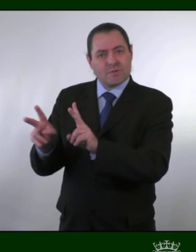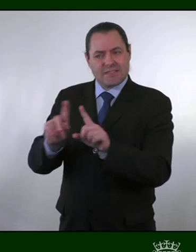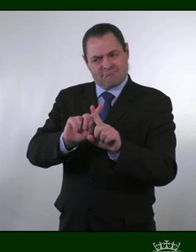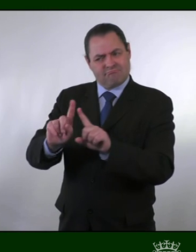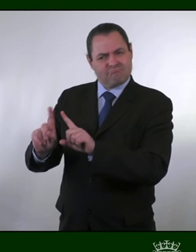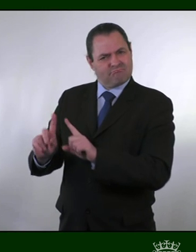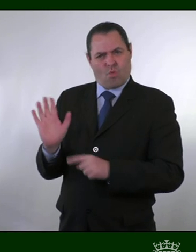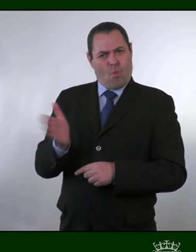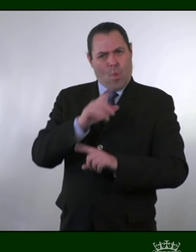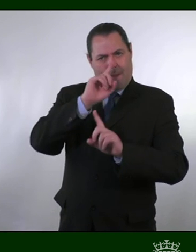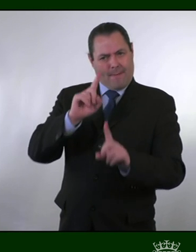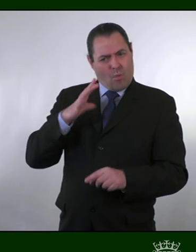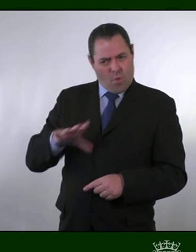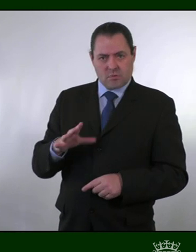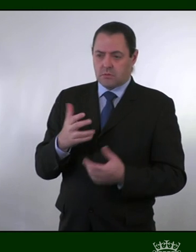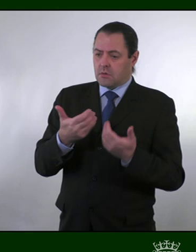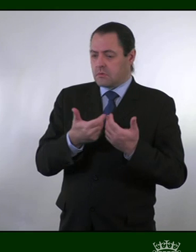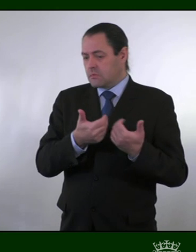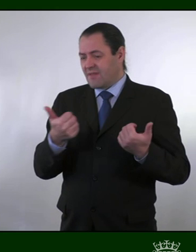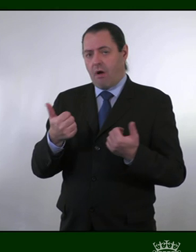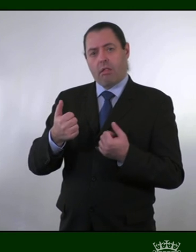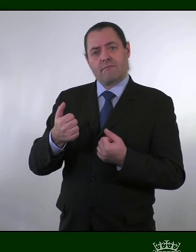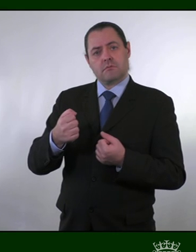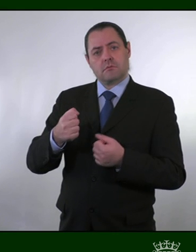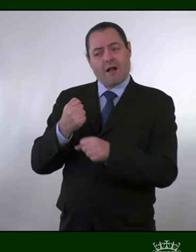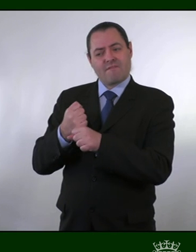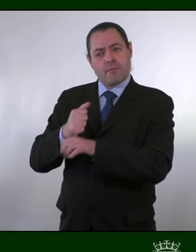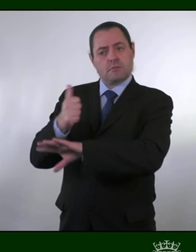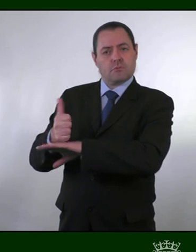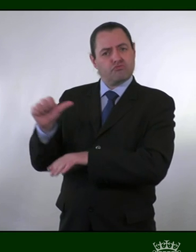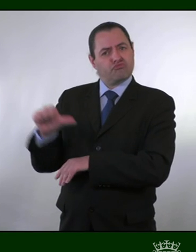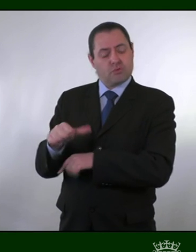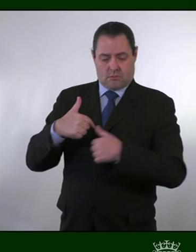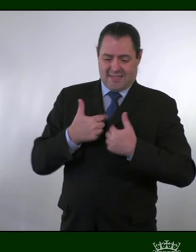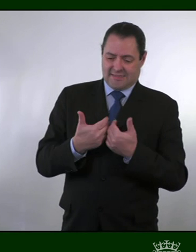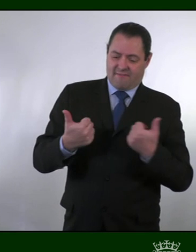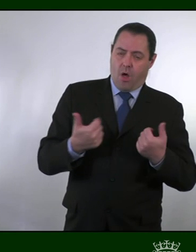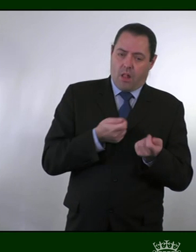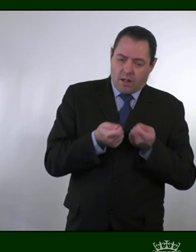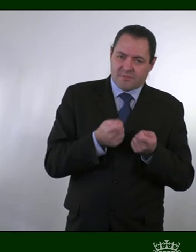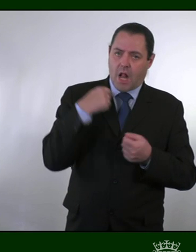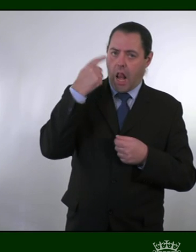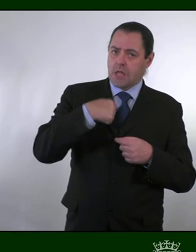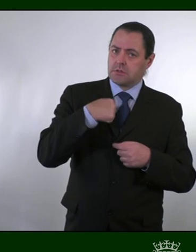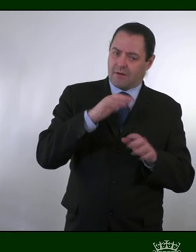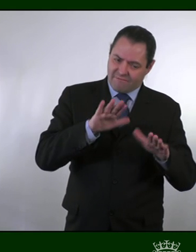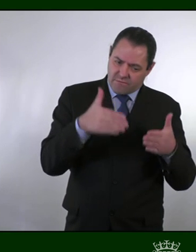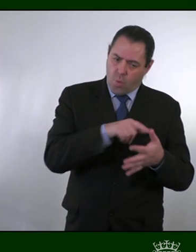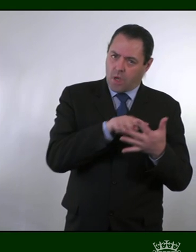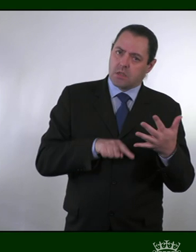That is what a devolved Government should do. I was very proud to run a devolved administration and that is what we focused on.